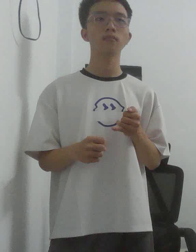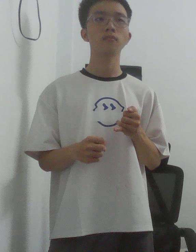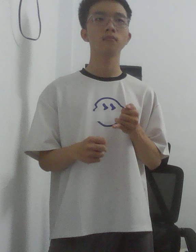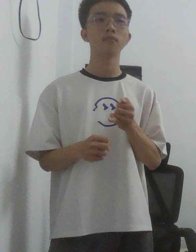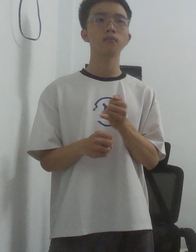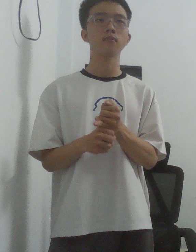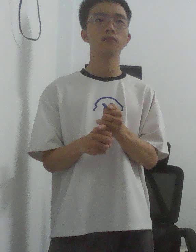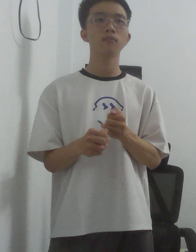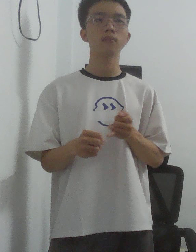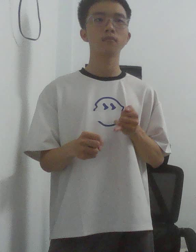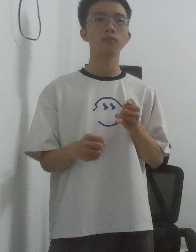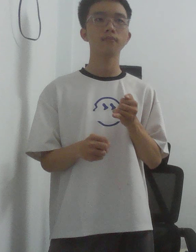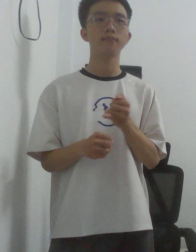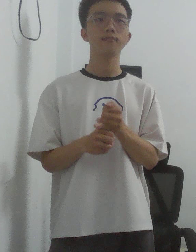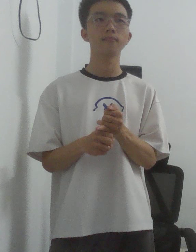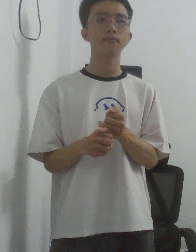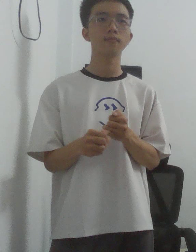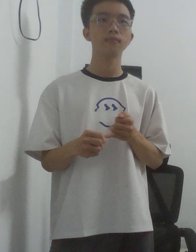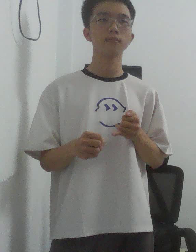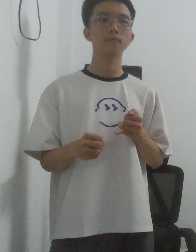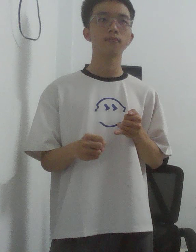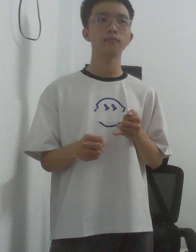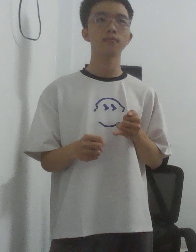cuoi nam